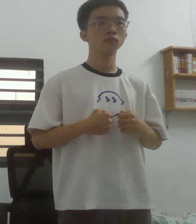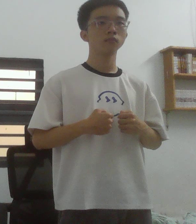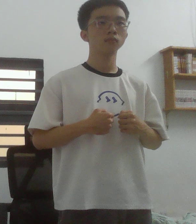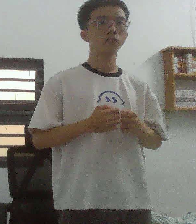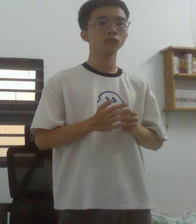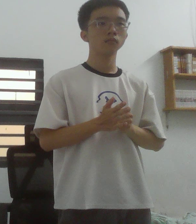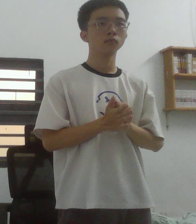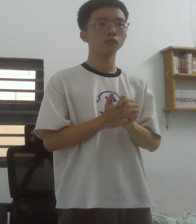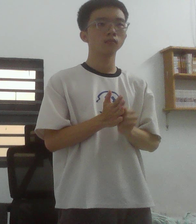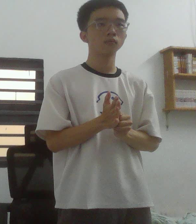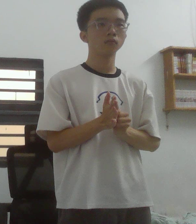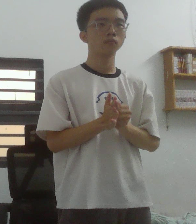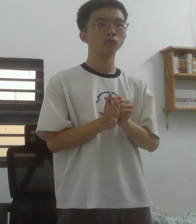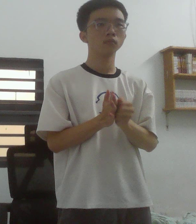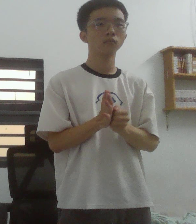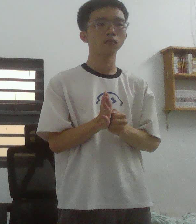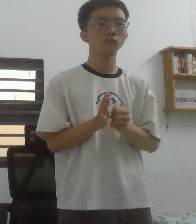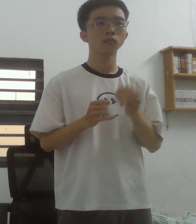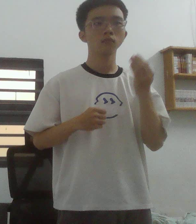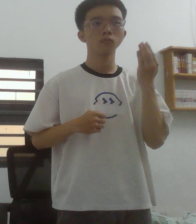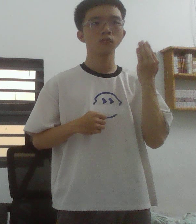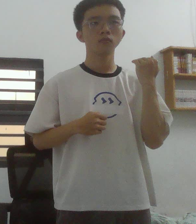thang truoc